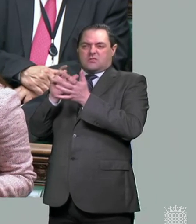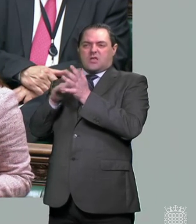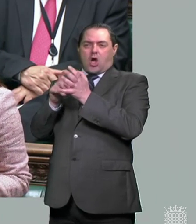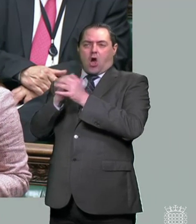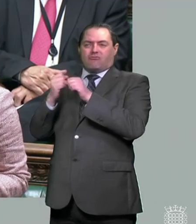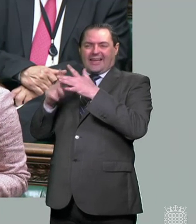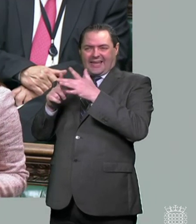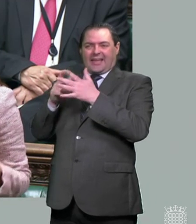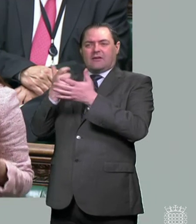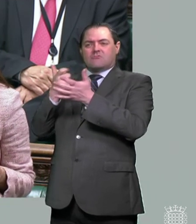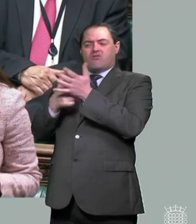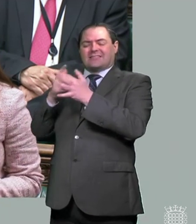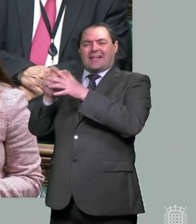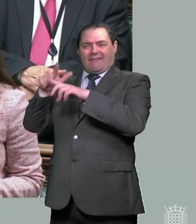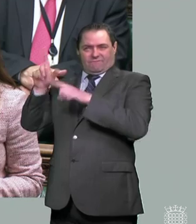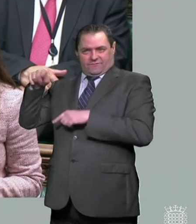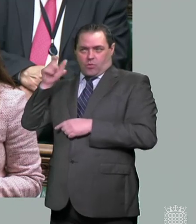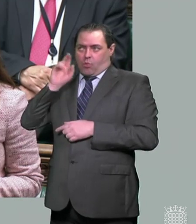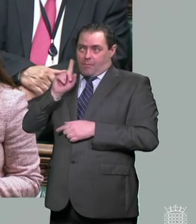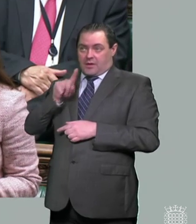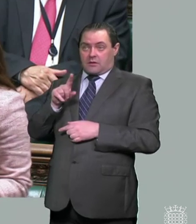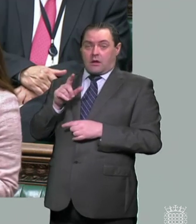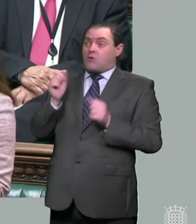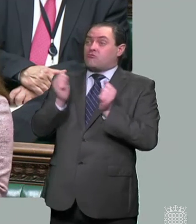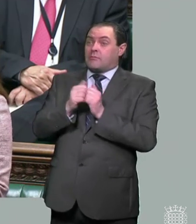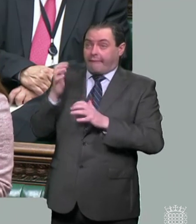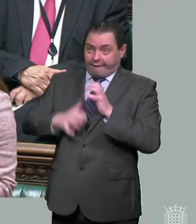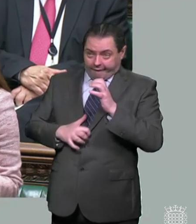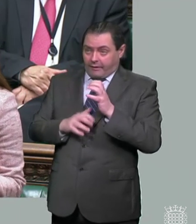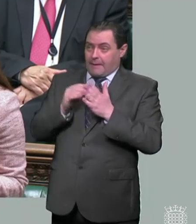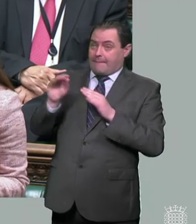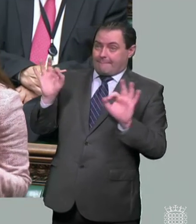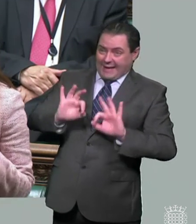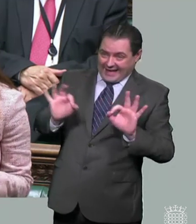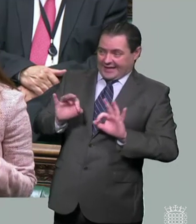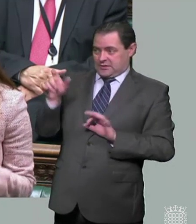That agreement fell through and the debt still has not been paid.